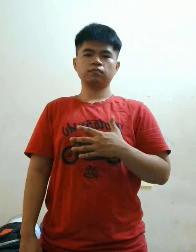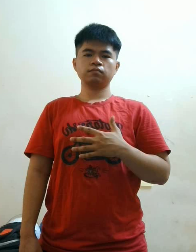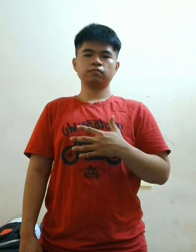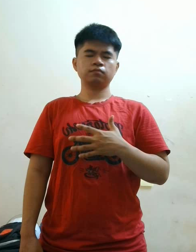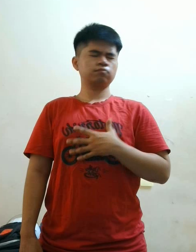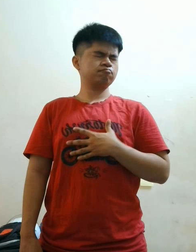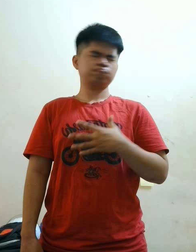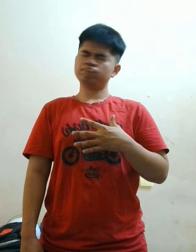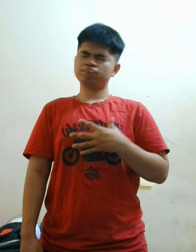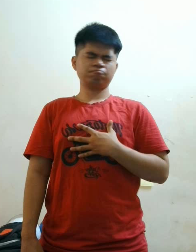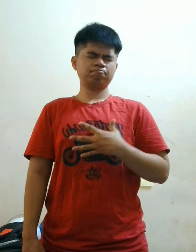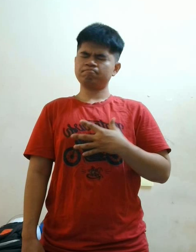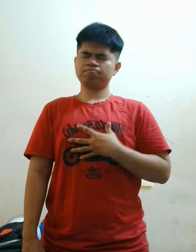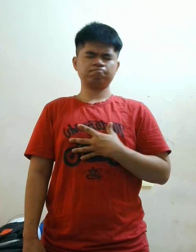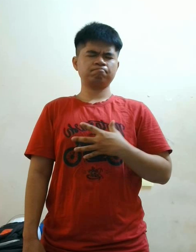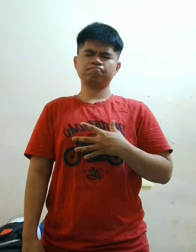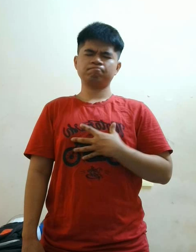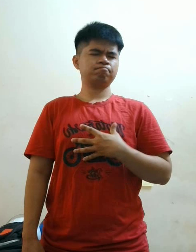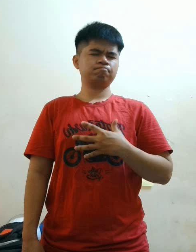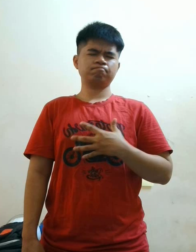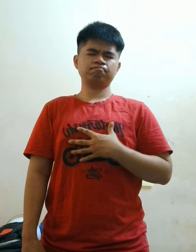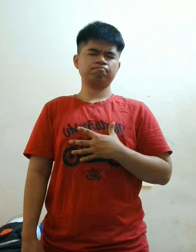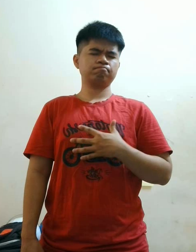khong thich